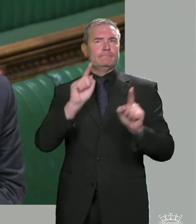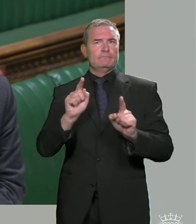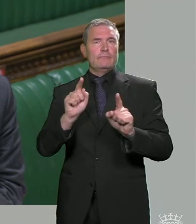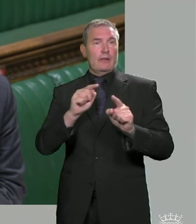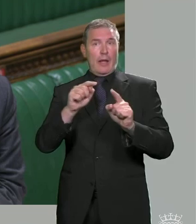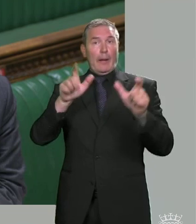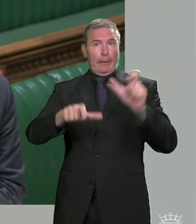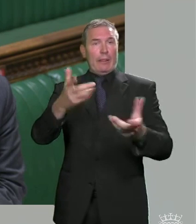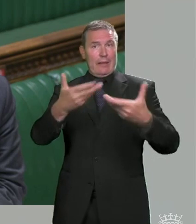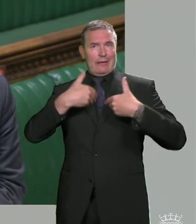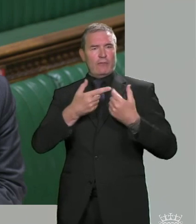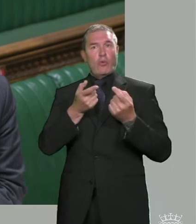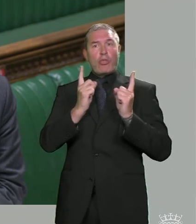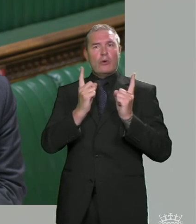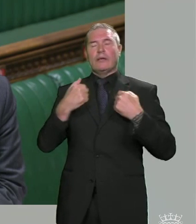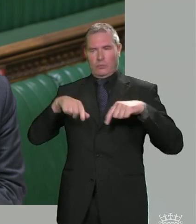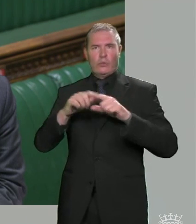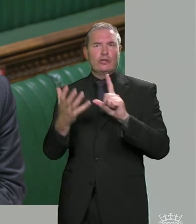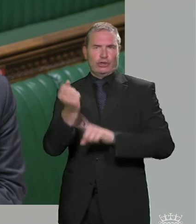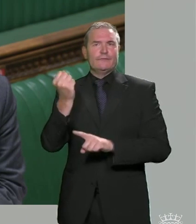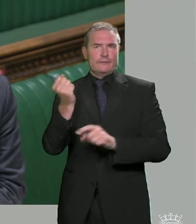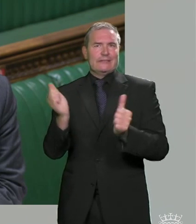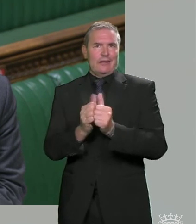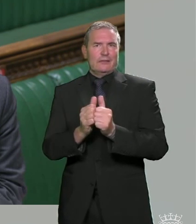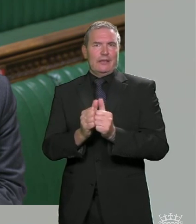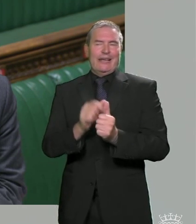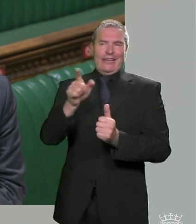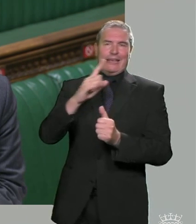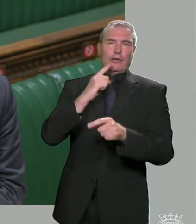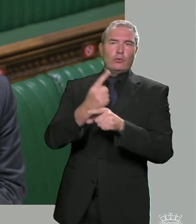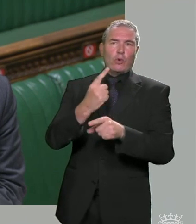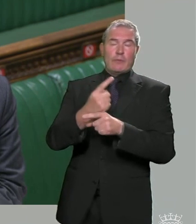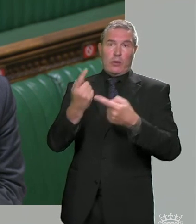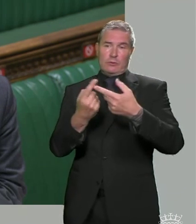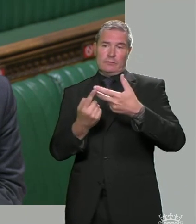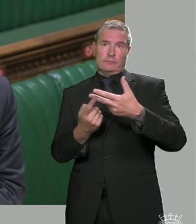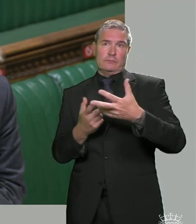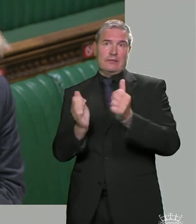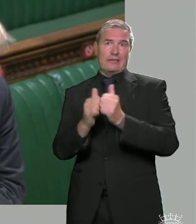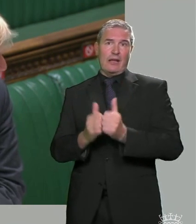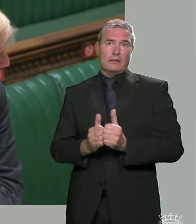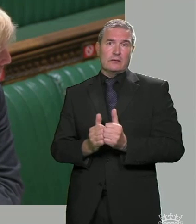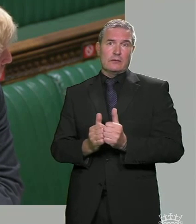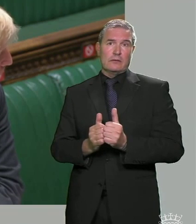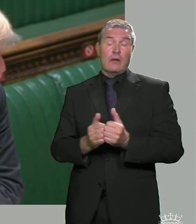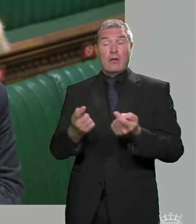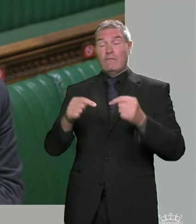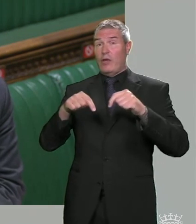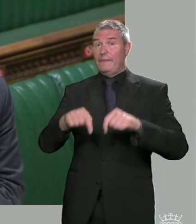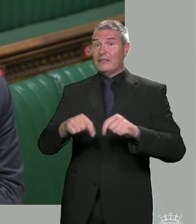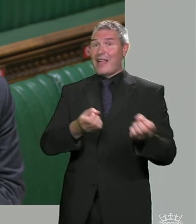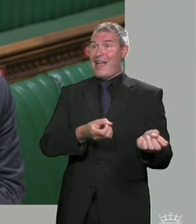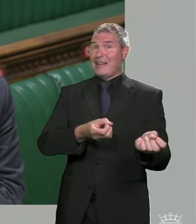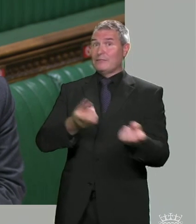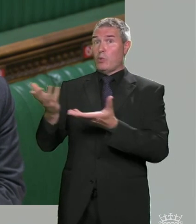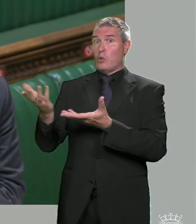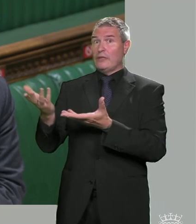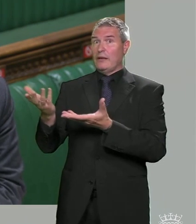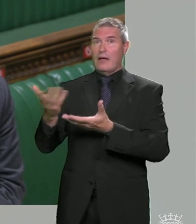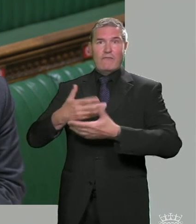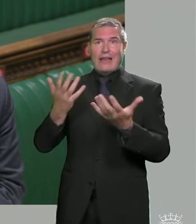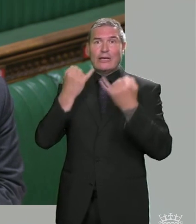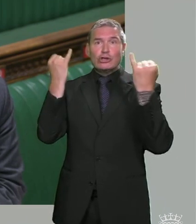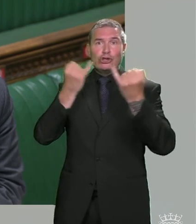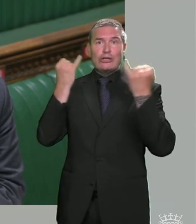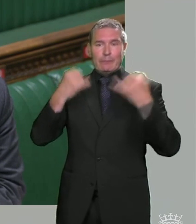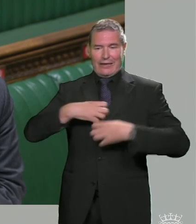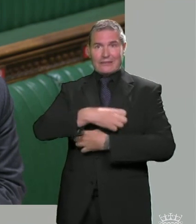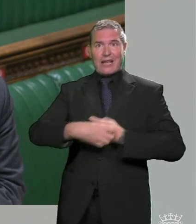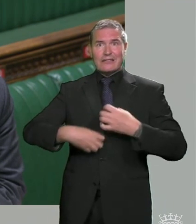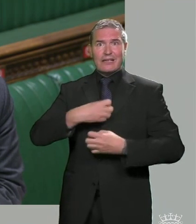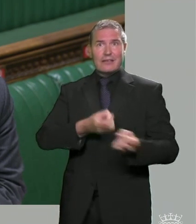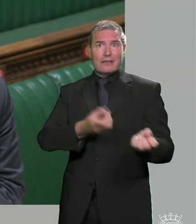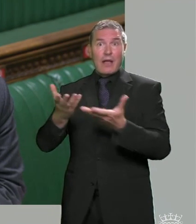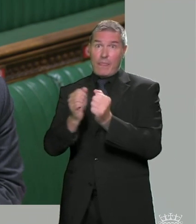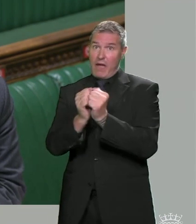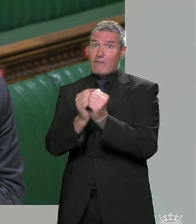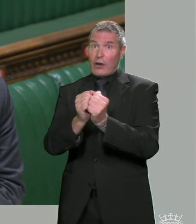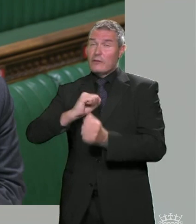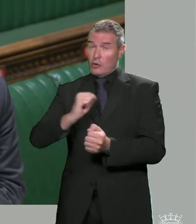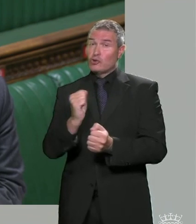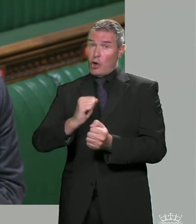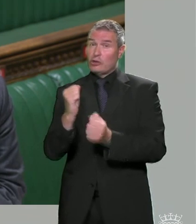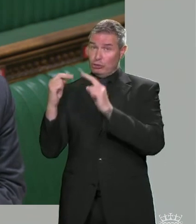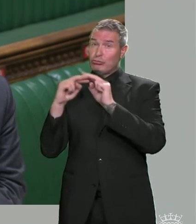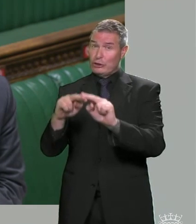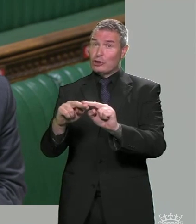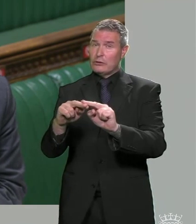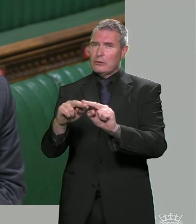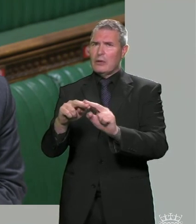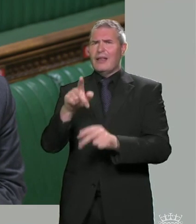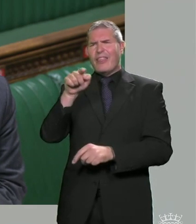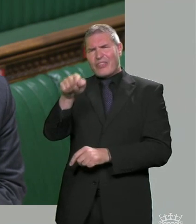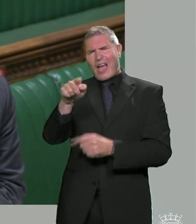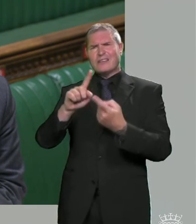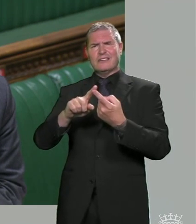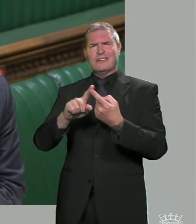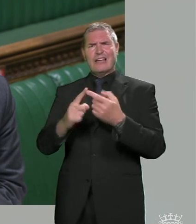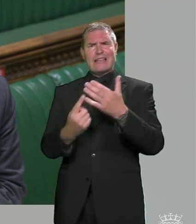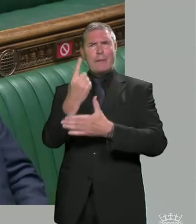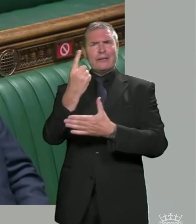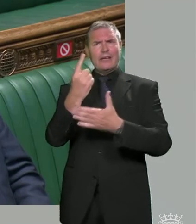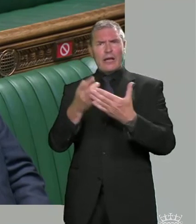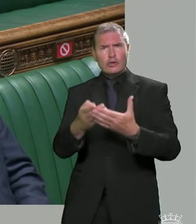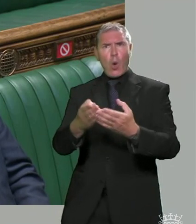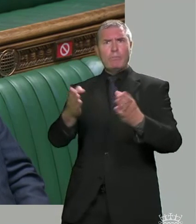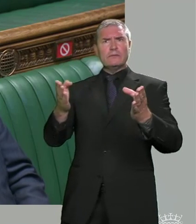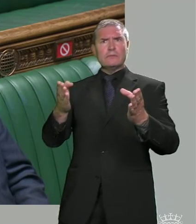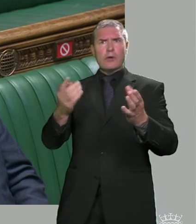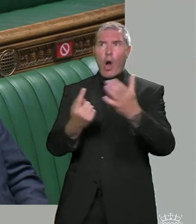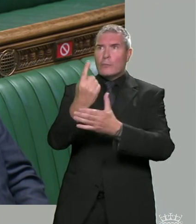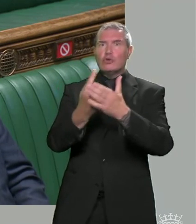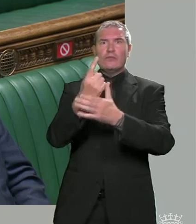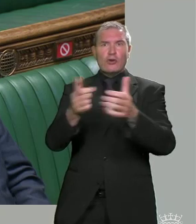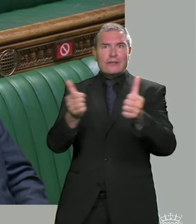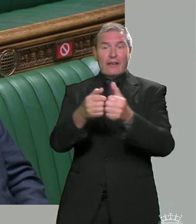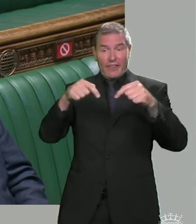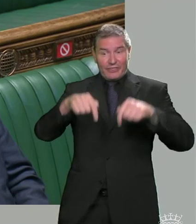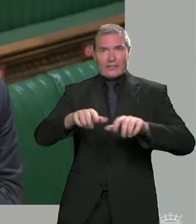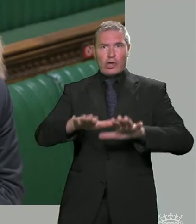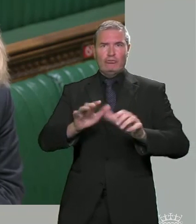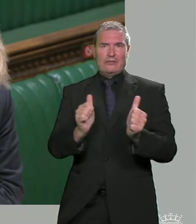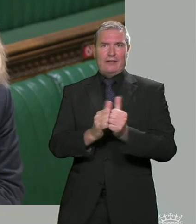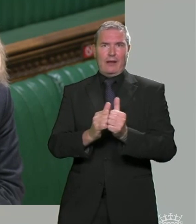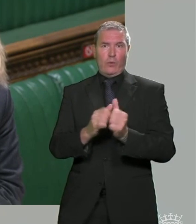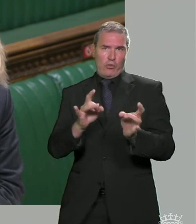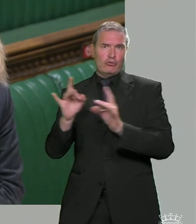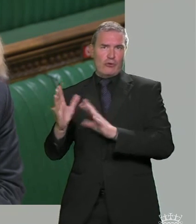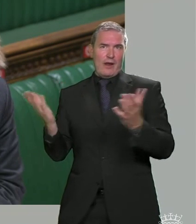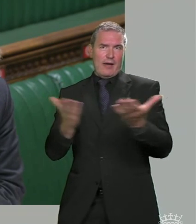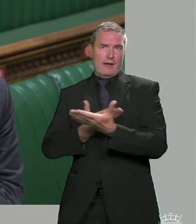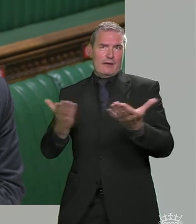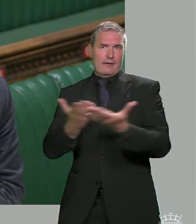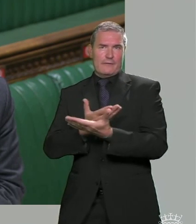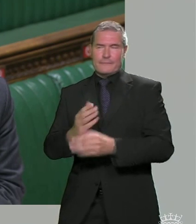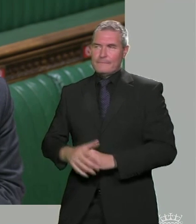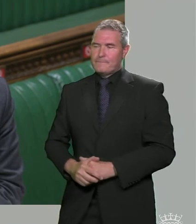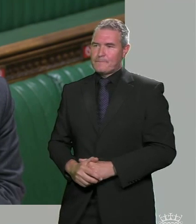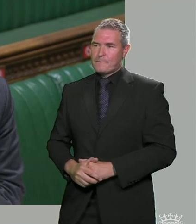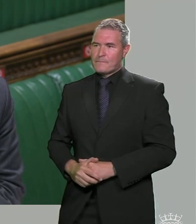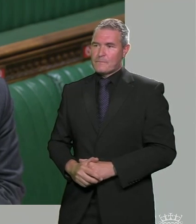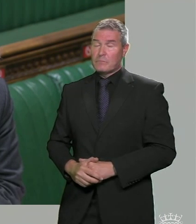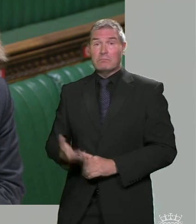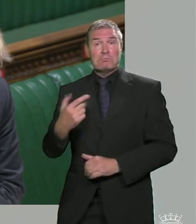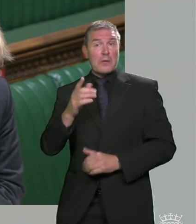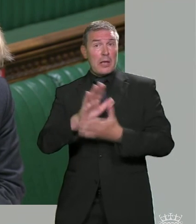I believe they were totally right. The right honourable Gentleman talks about tripe, and when it comes to exporting the intestines of sheep, which I know is a valuable part of Scottish tradition, even that is now being opened up around the world, thanks to the deals that this country is doing.